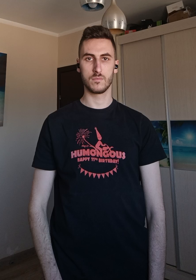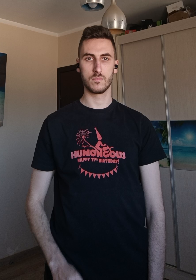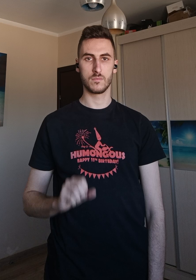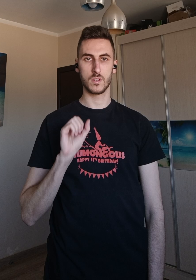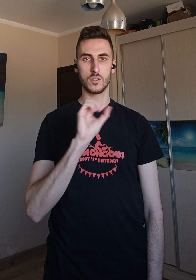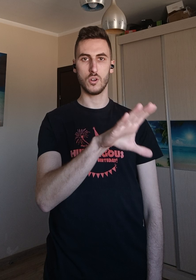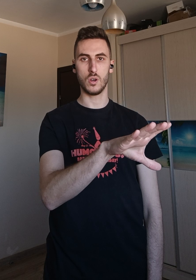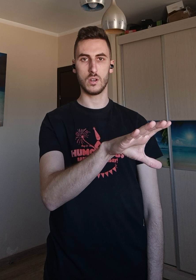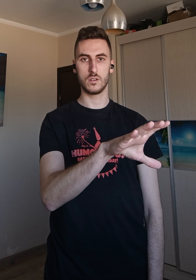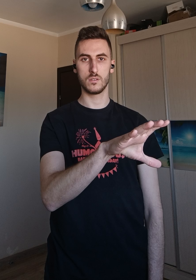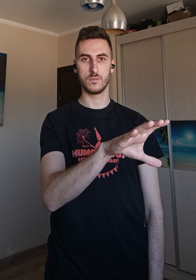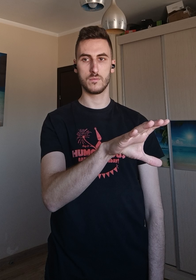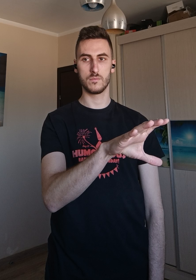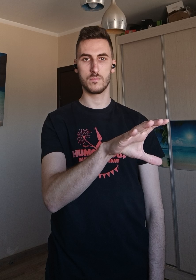לשלוח